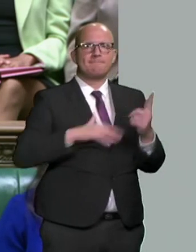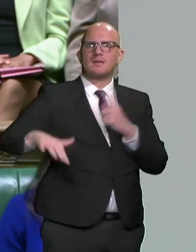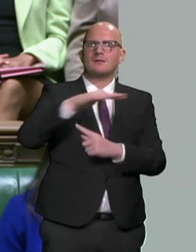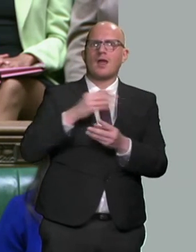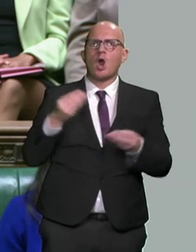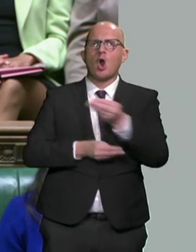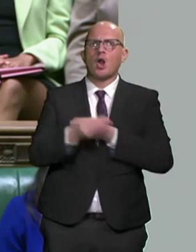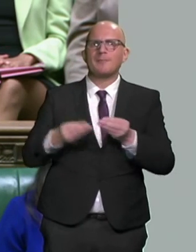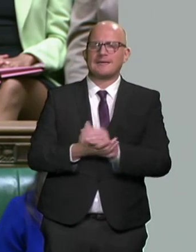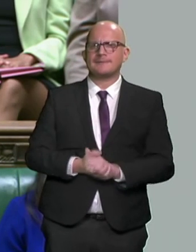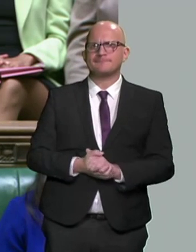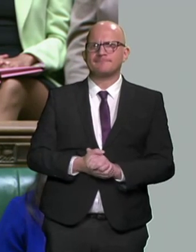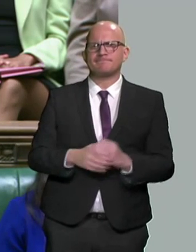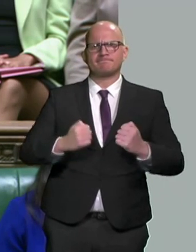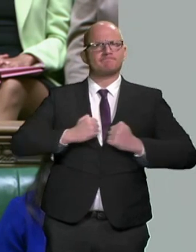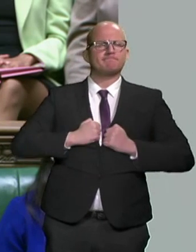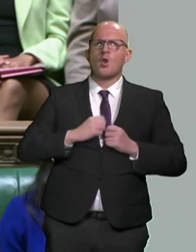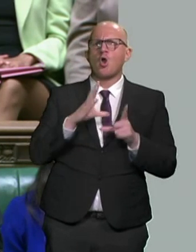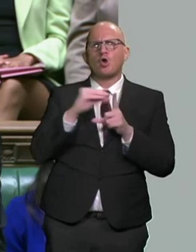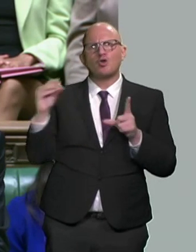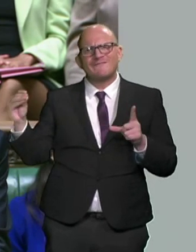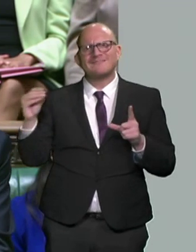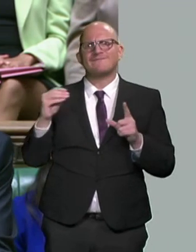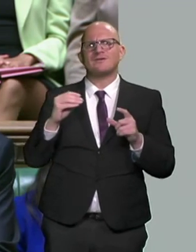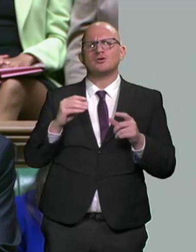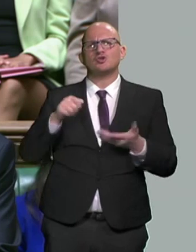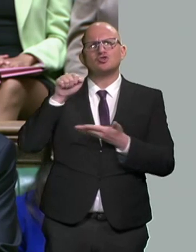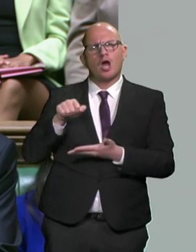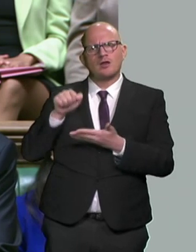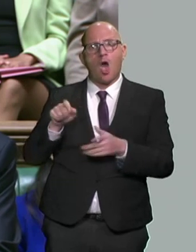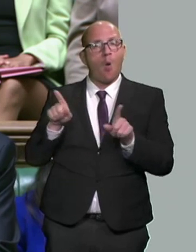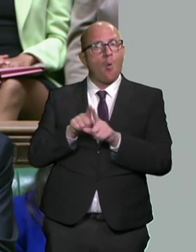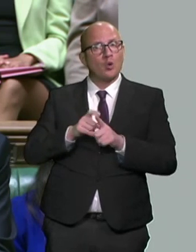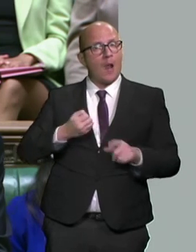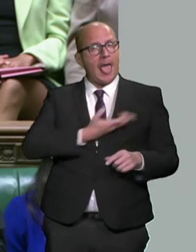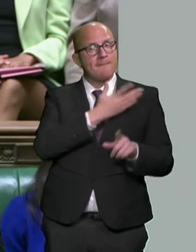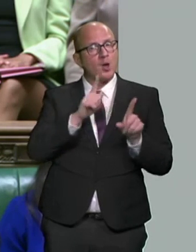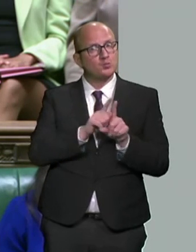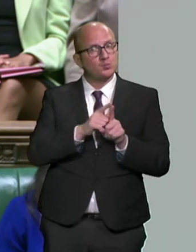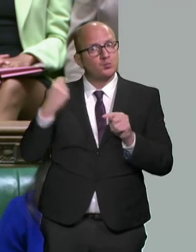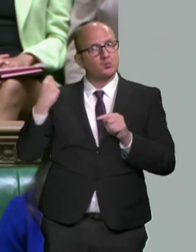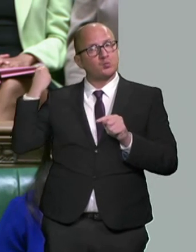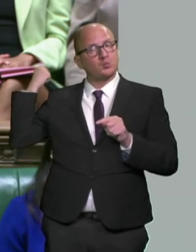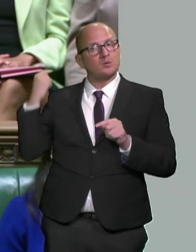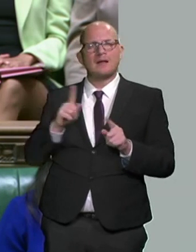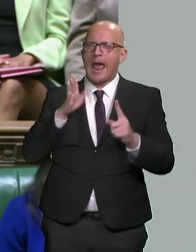A clear goal for Conservative Chancellors, and even some Labour ones, has been to cut income tax.